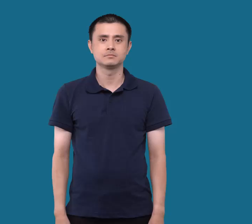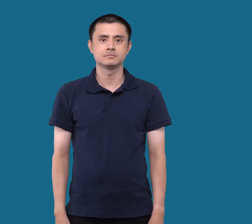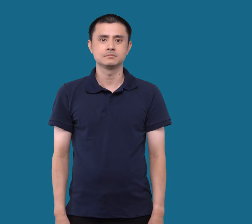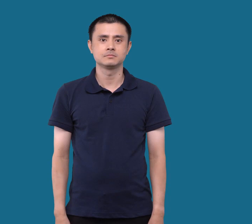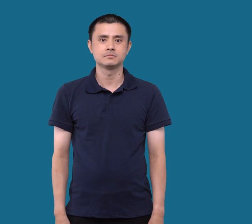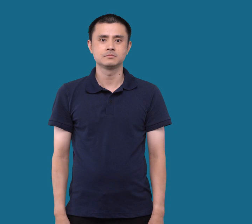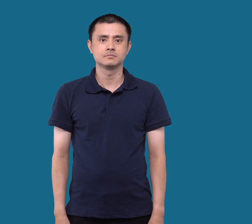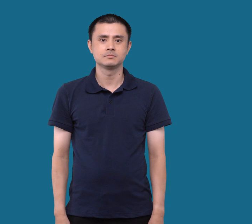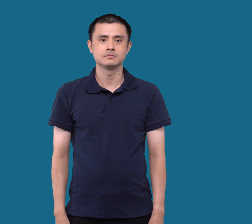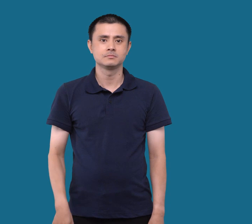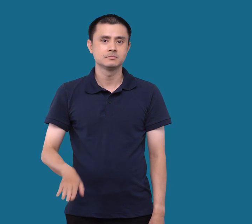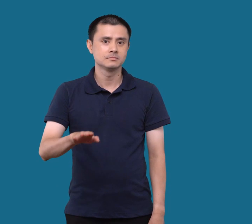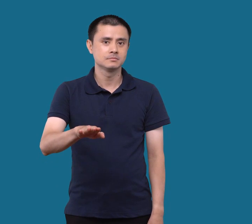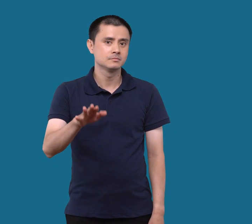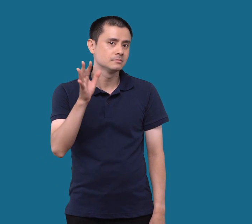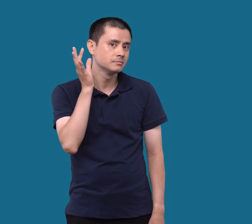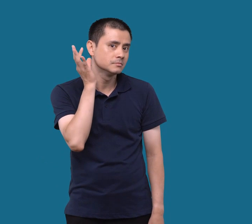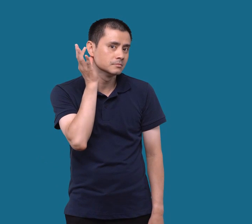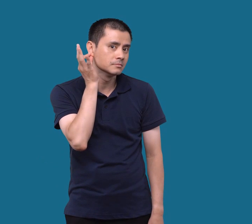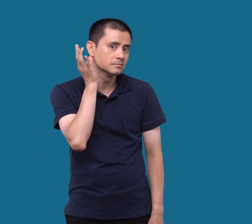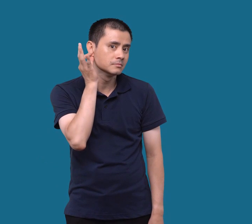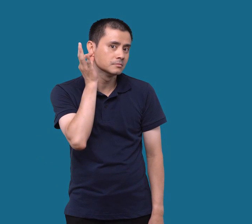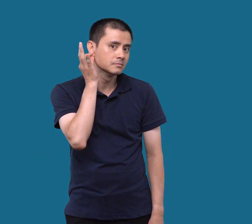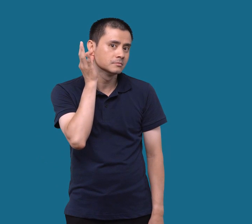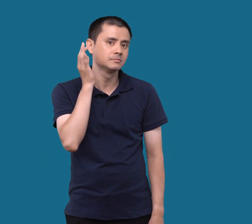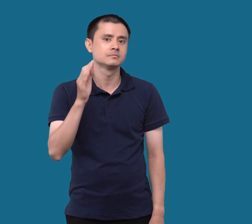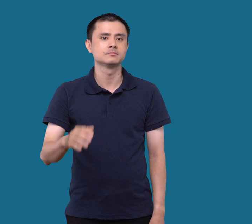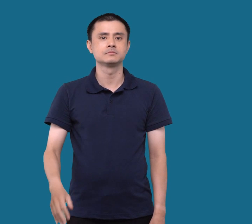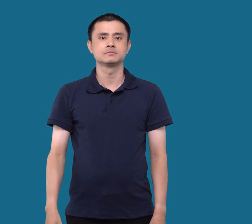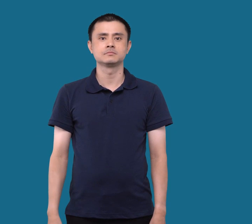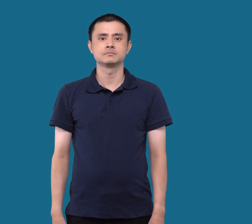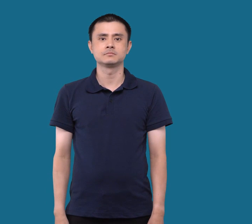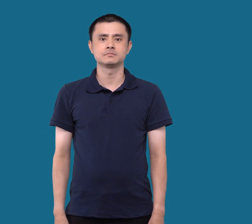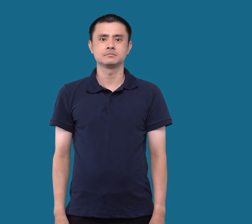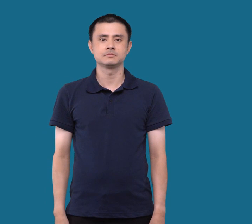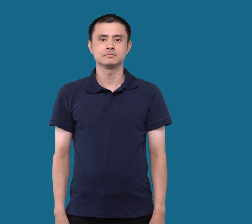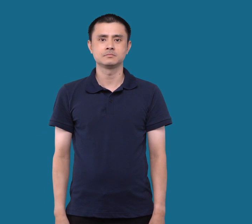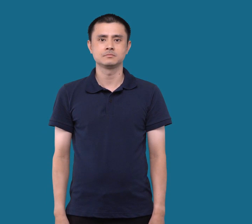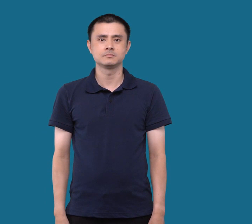bé gái